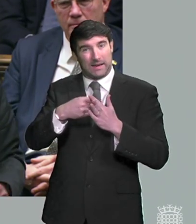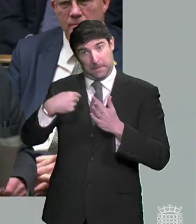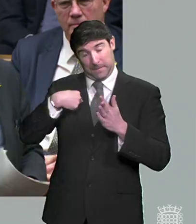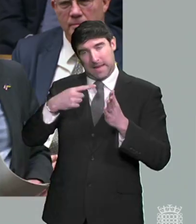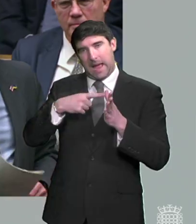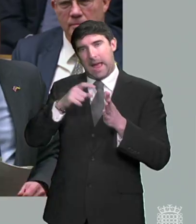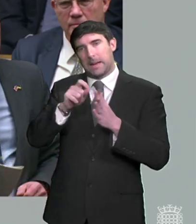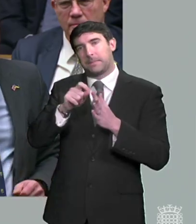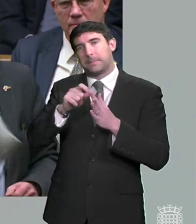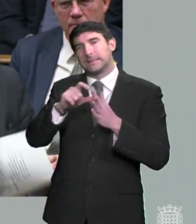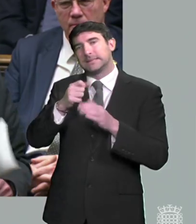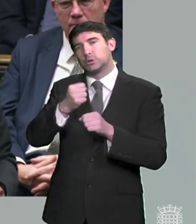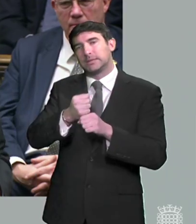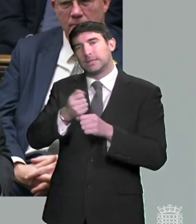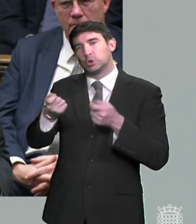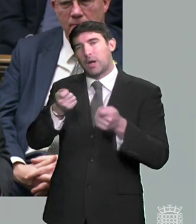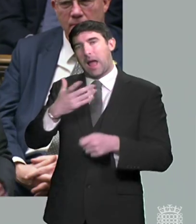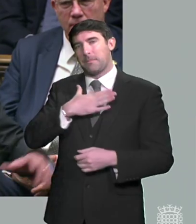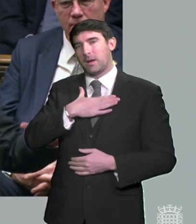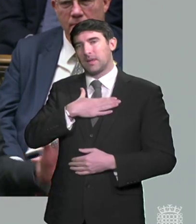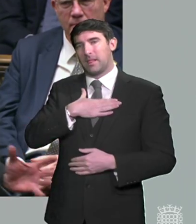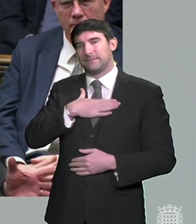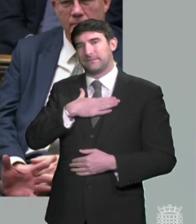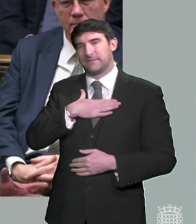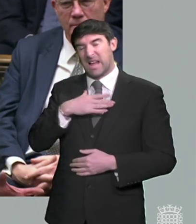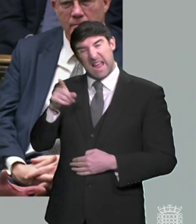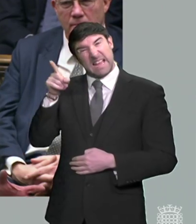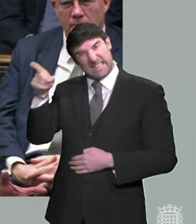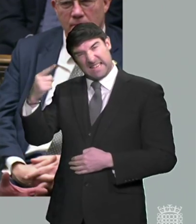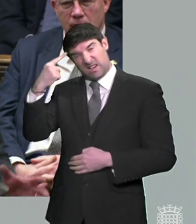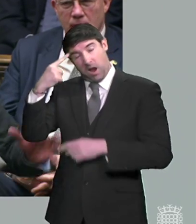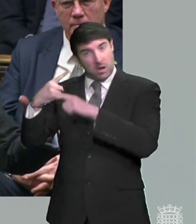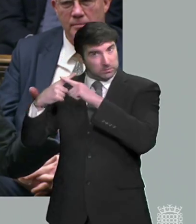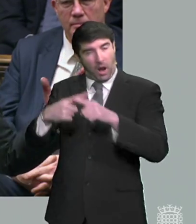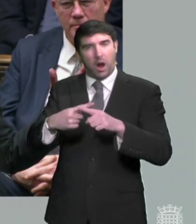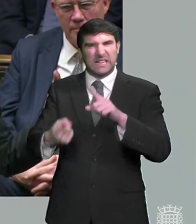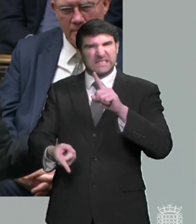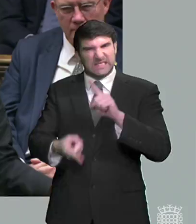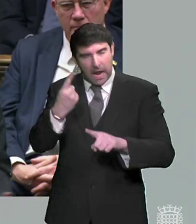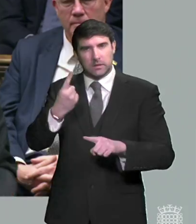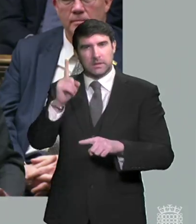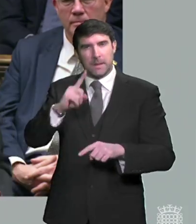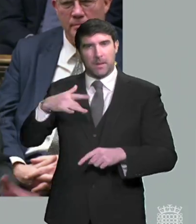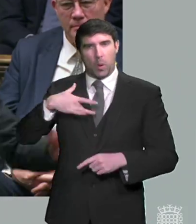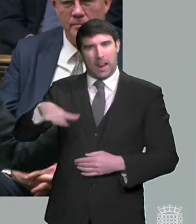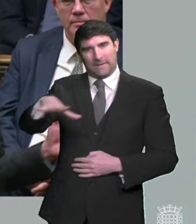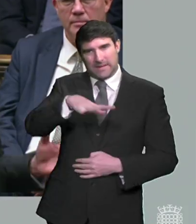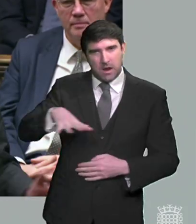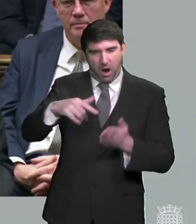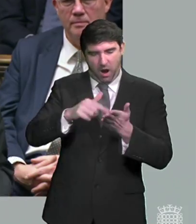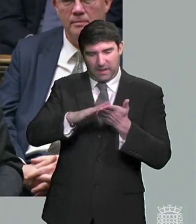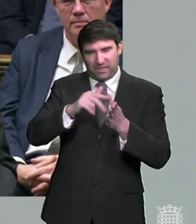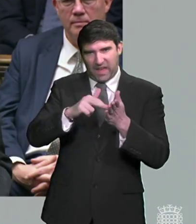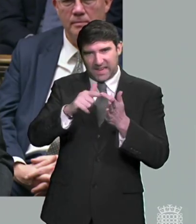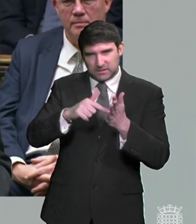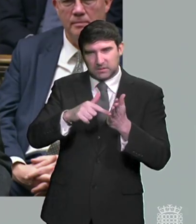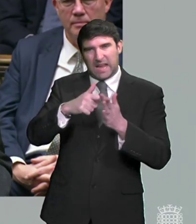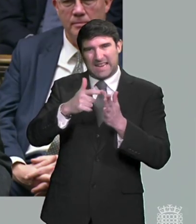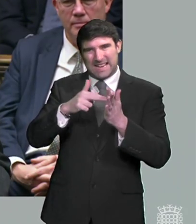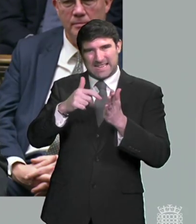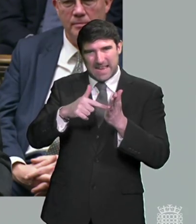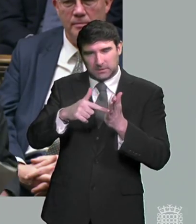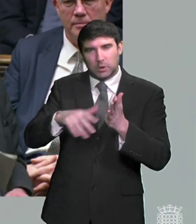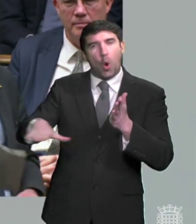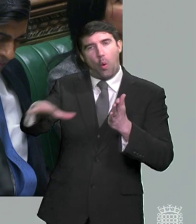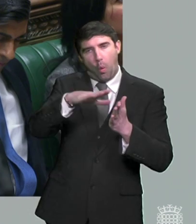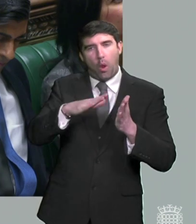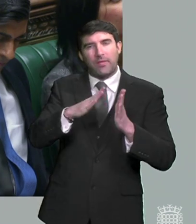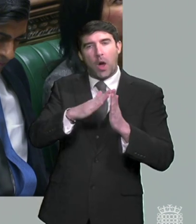What angers me is that this proposal is a tax against my South Thanet residents, it is a tax against Kent residents and it is a tax against all of the home counties.